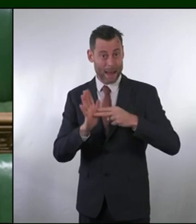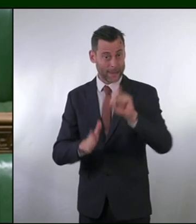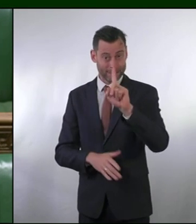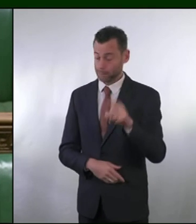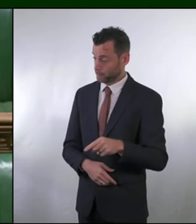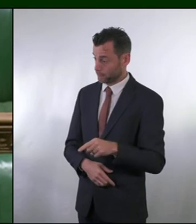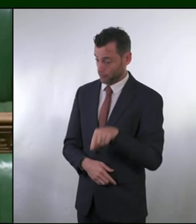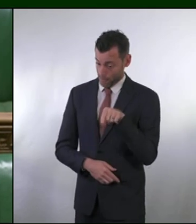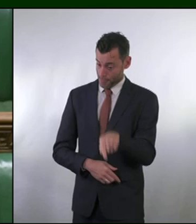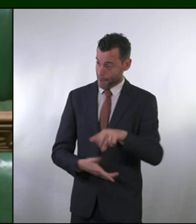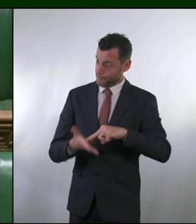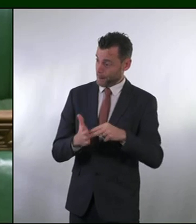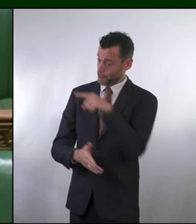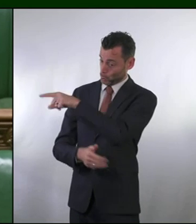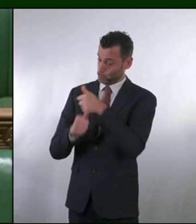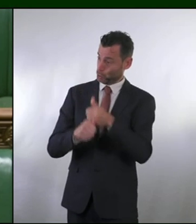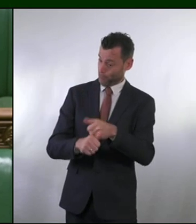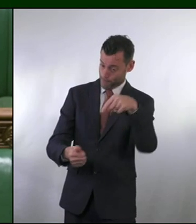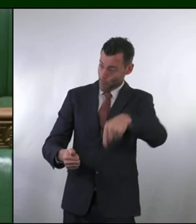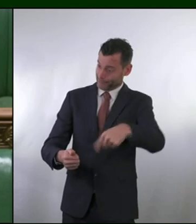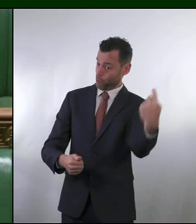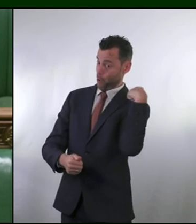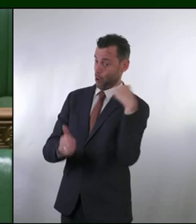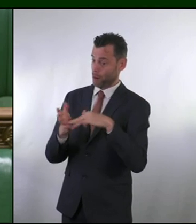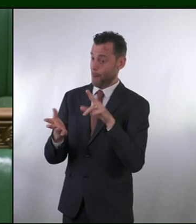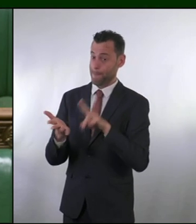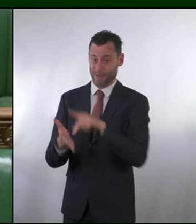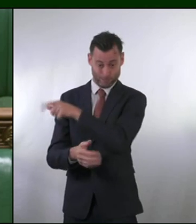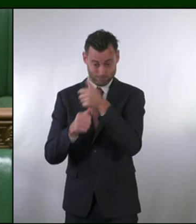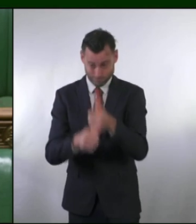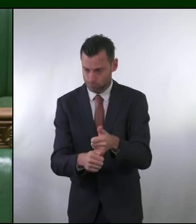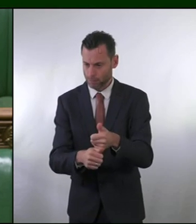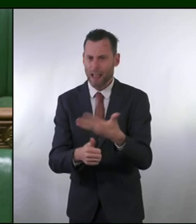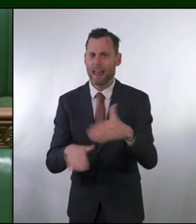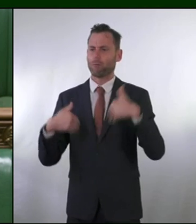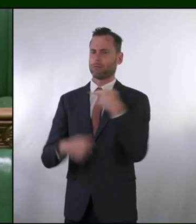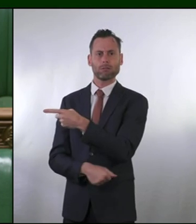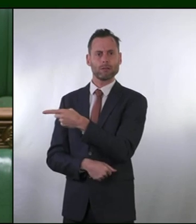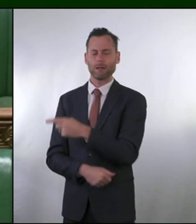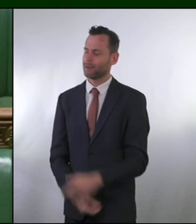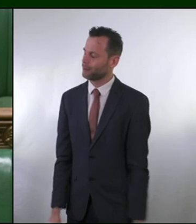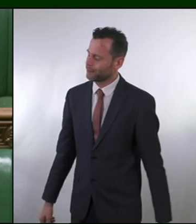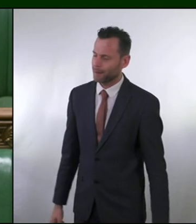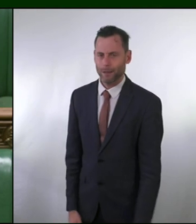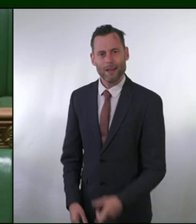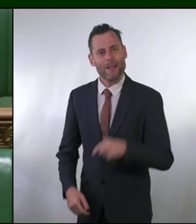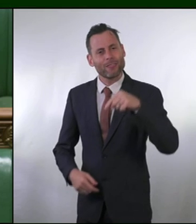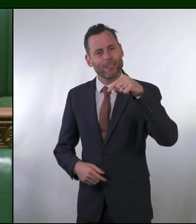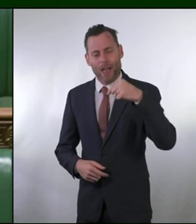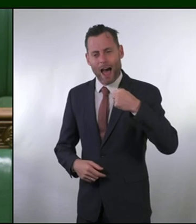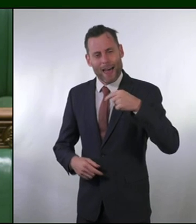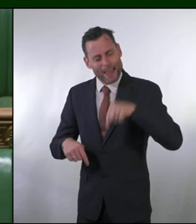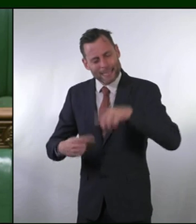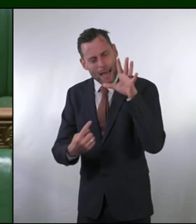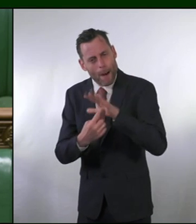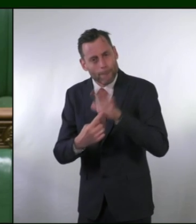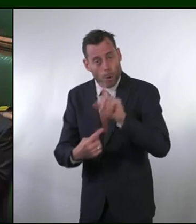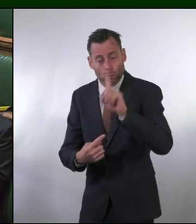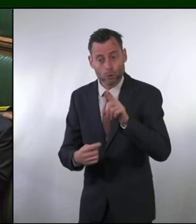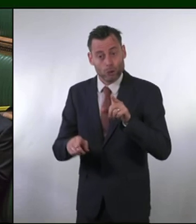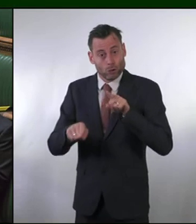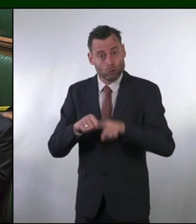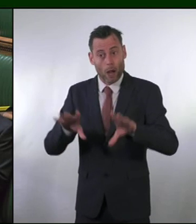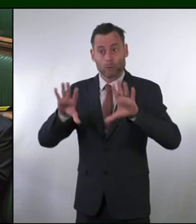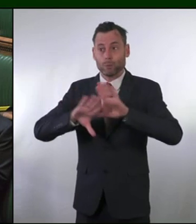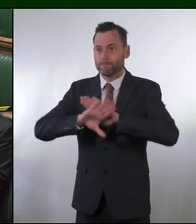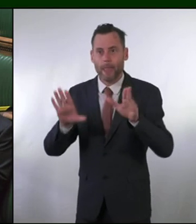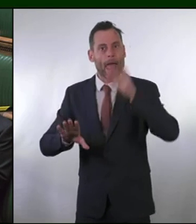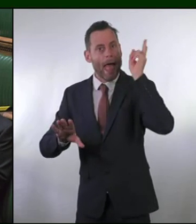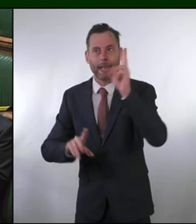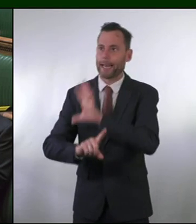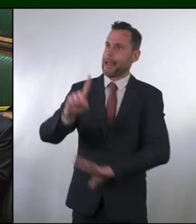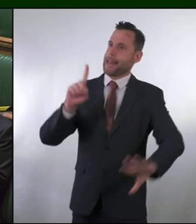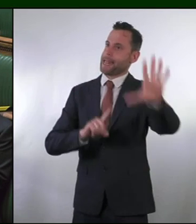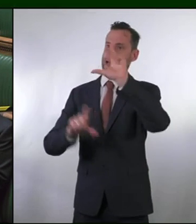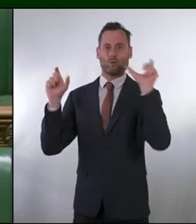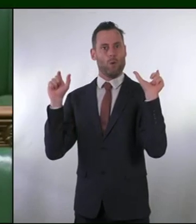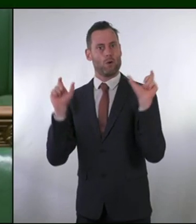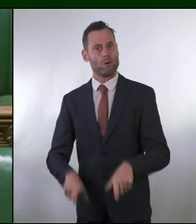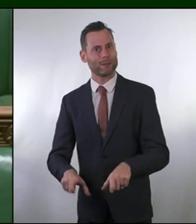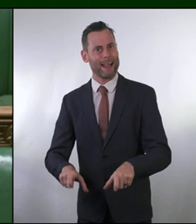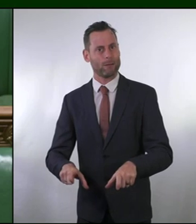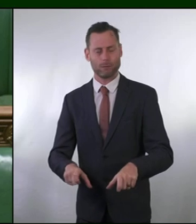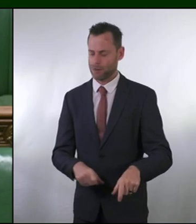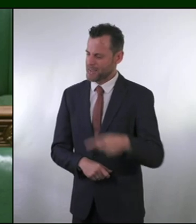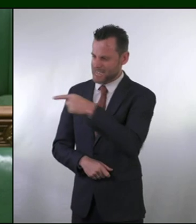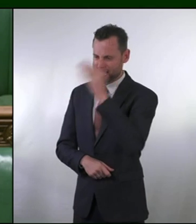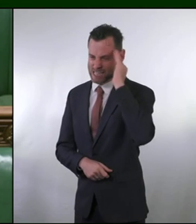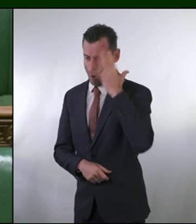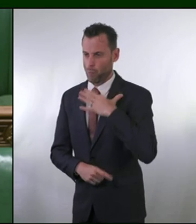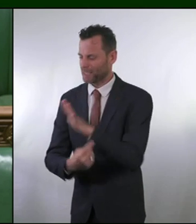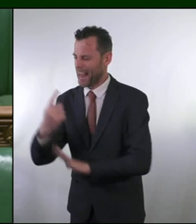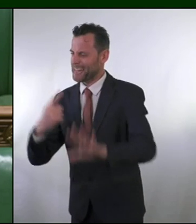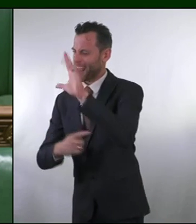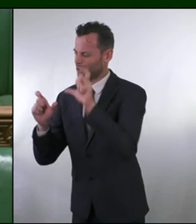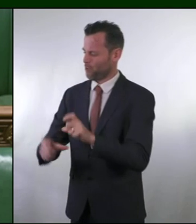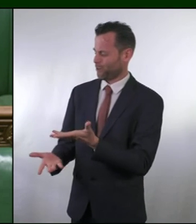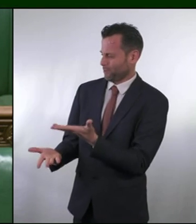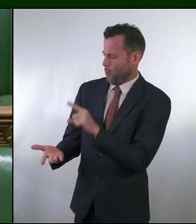The whole point is to seize this moment now to avoid the misery of another national lockdown, into which he wants to go headlong, by delivering a regional solution.